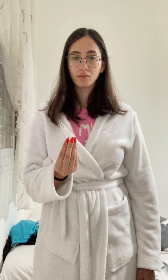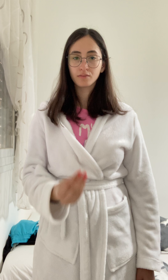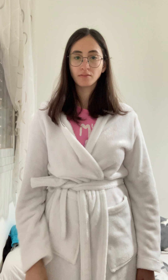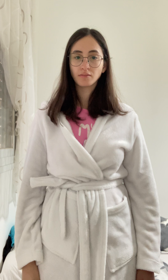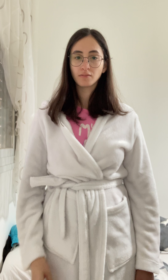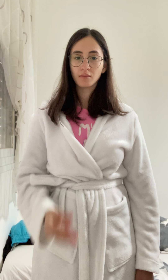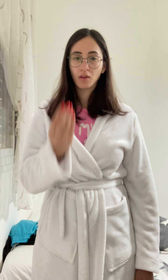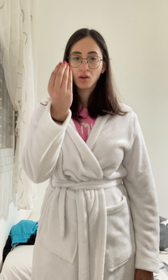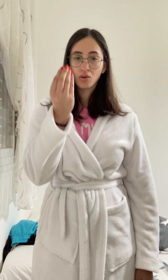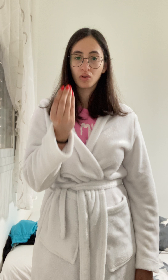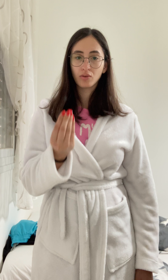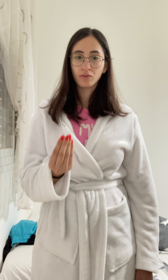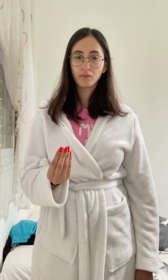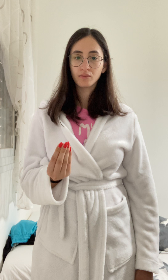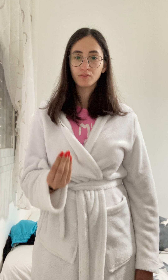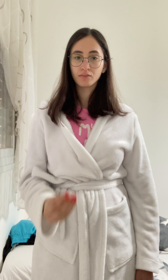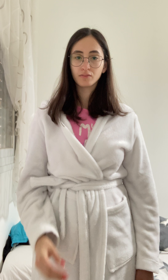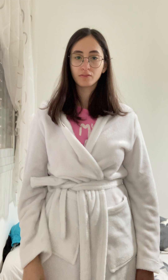טוב